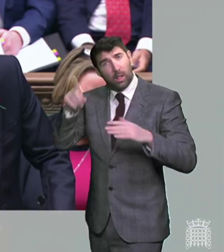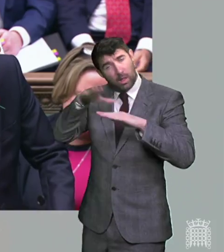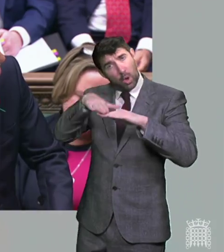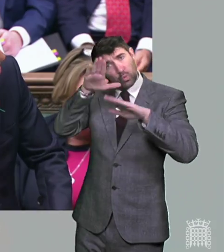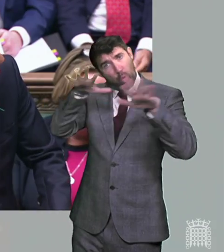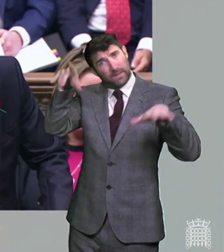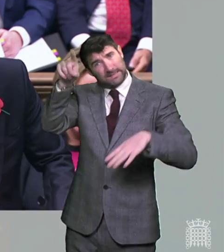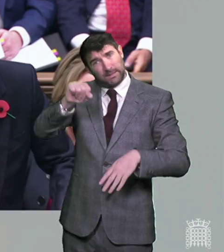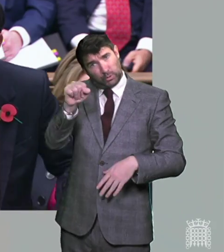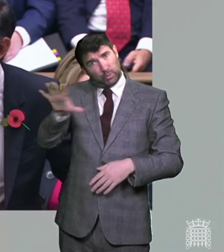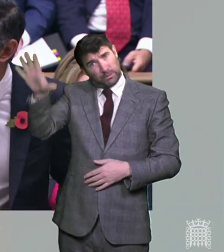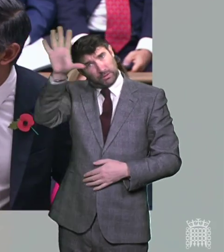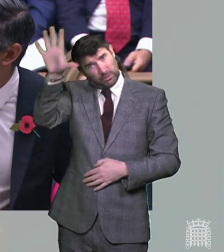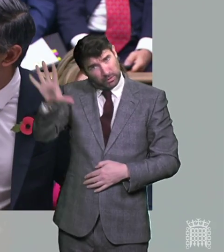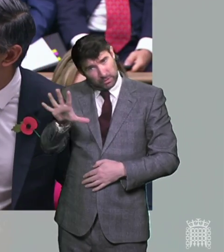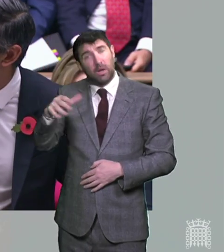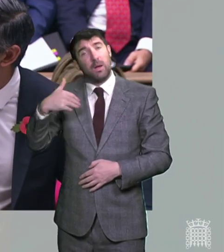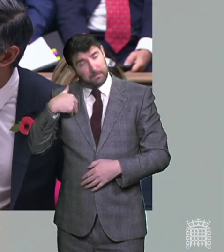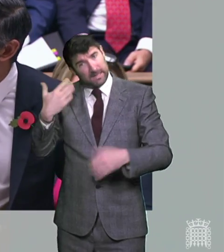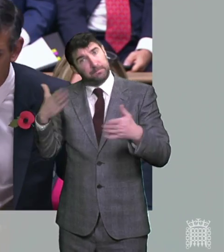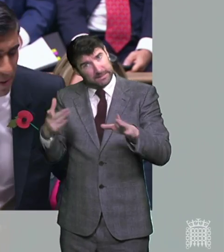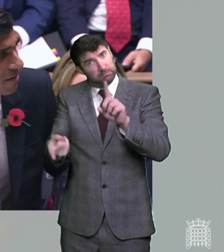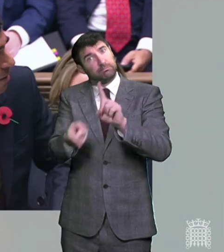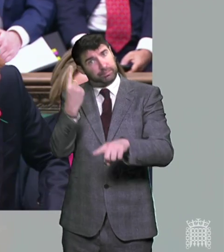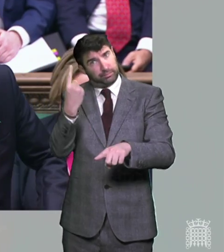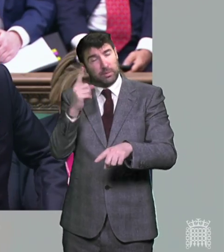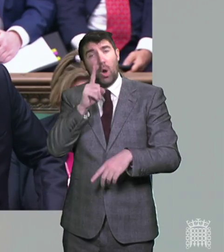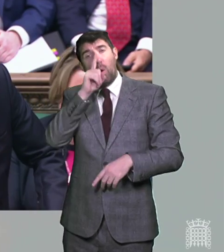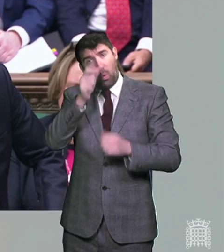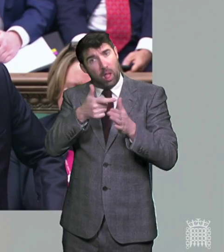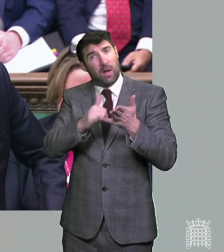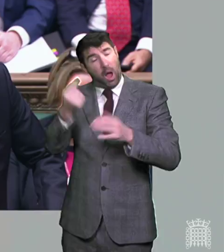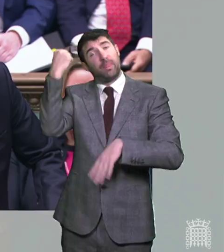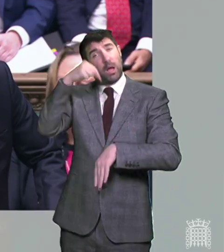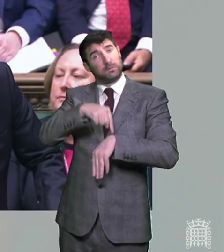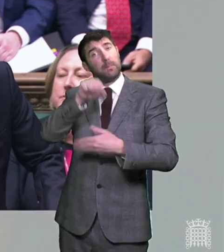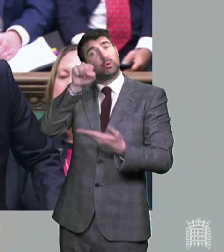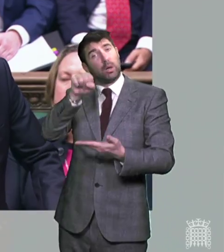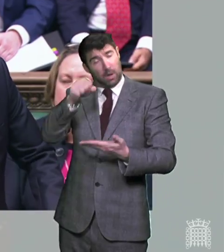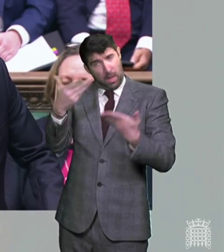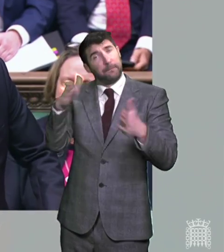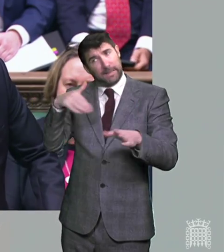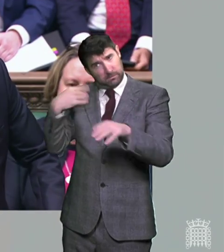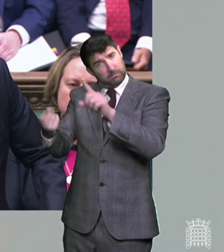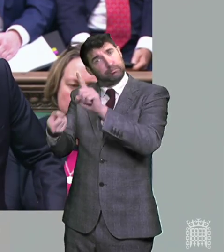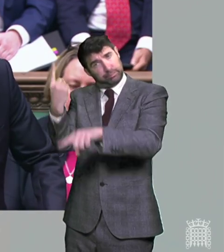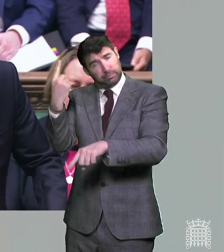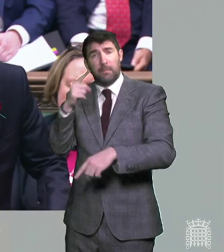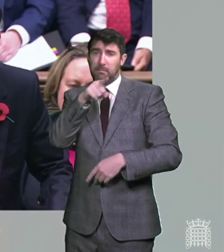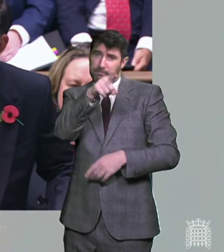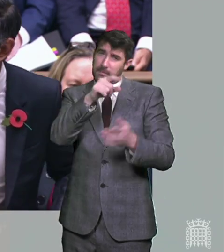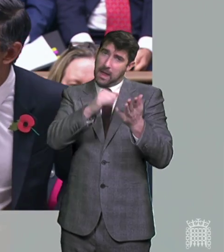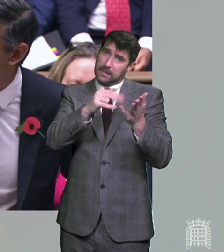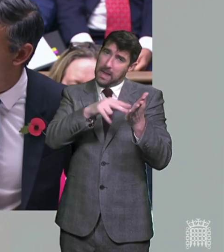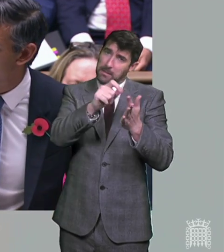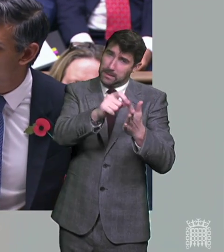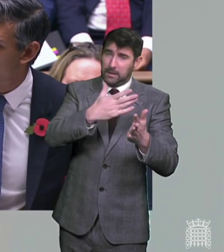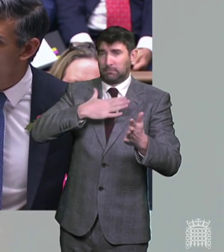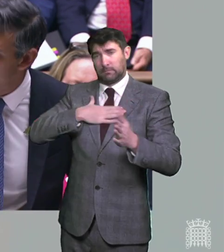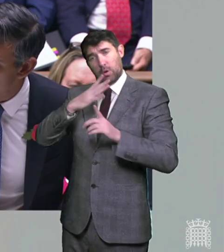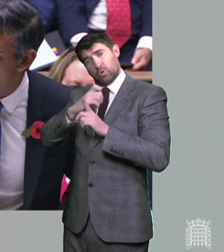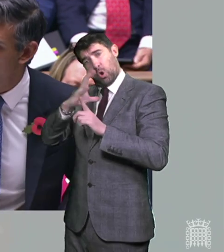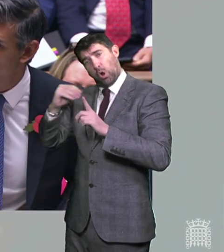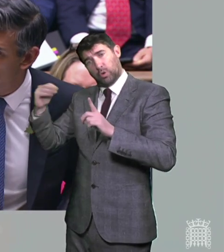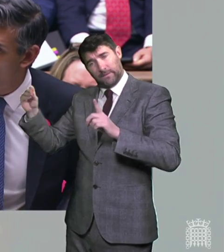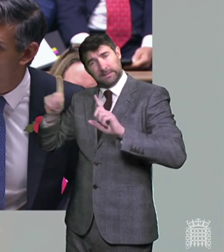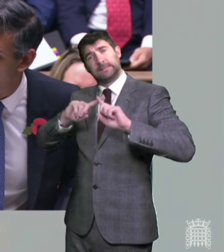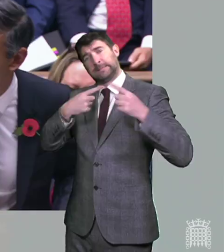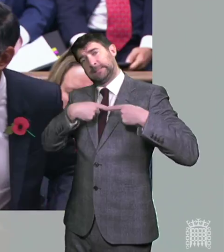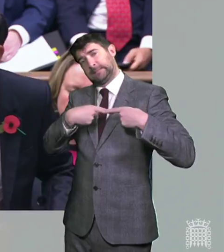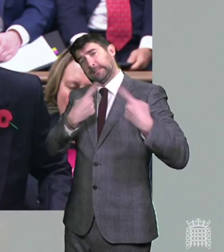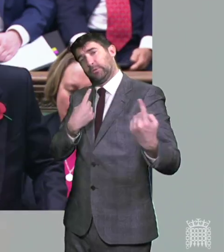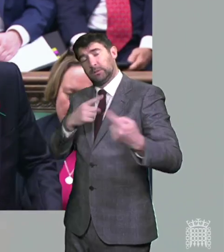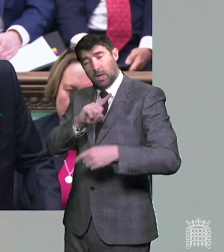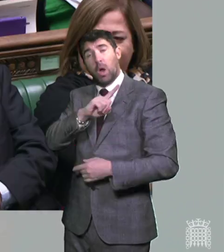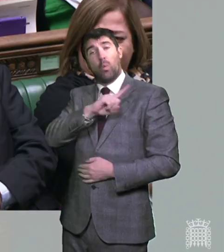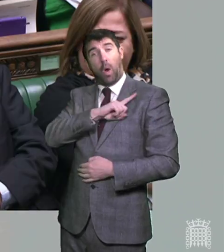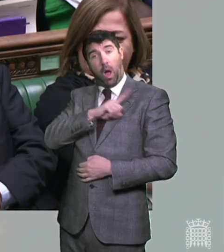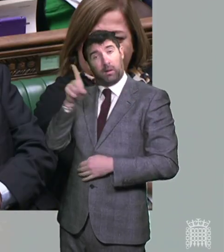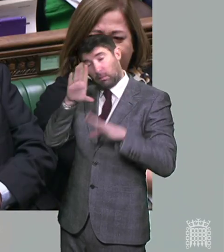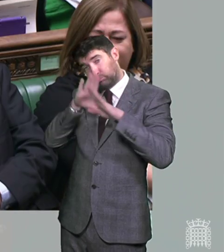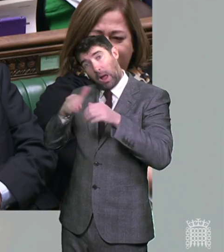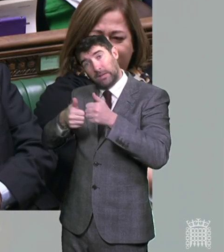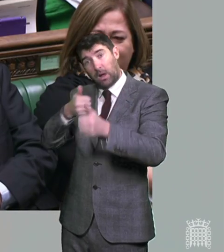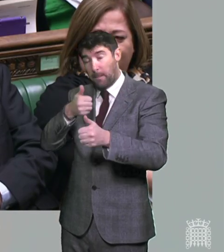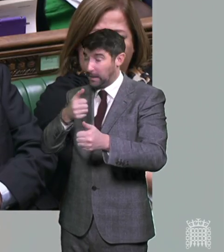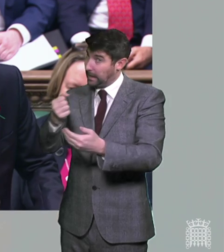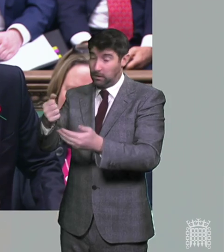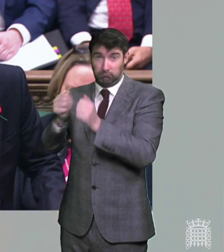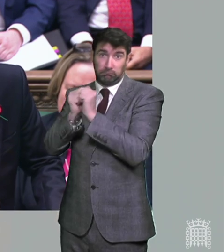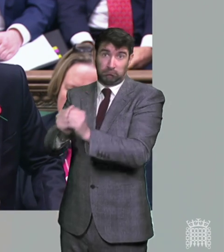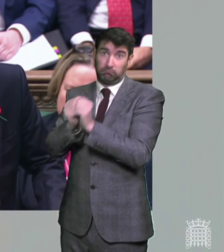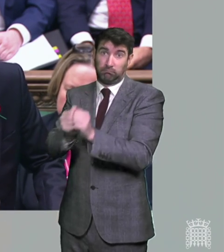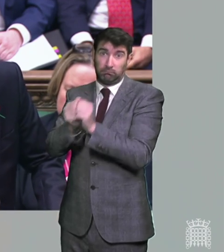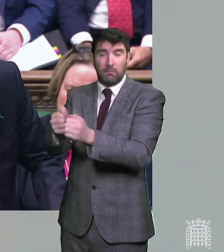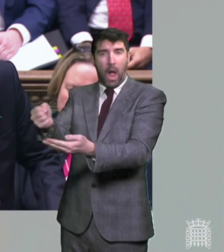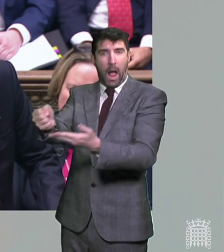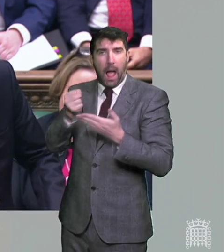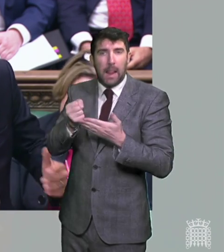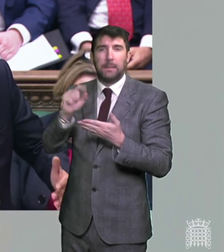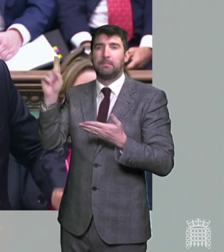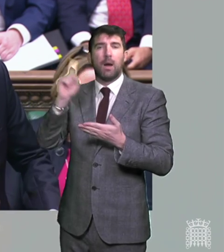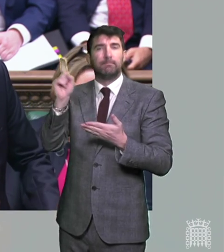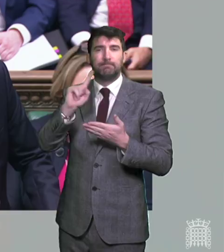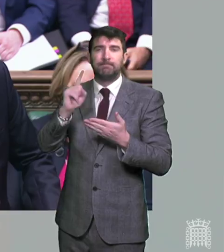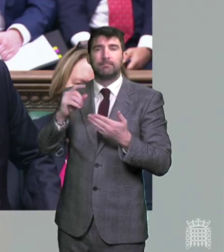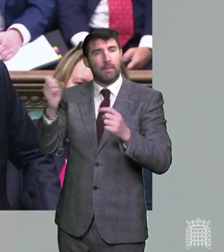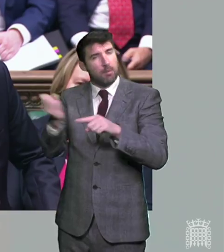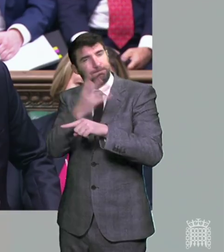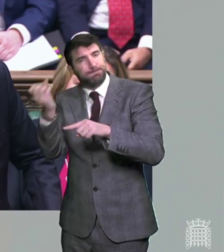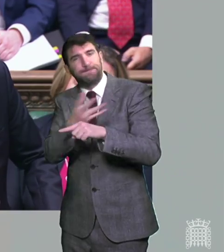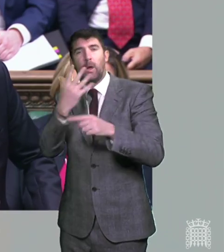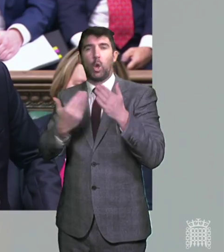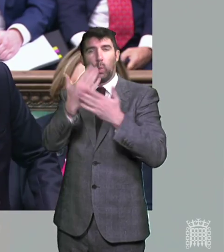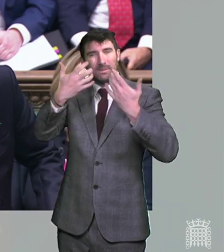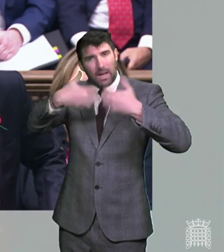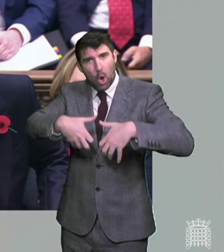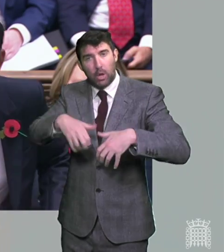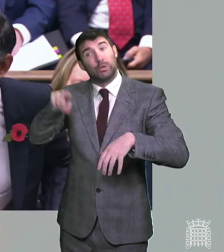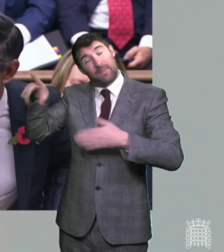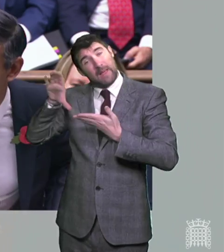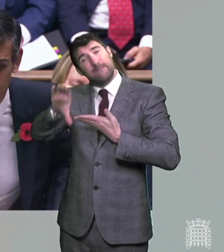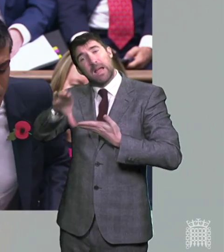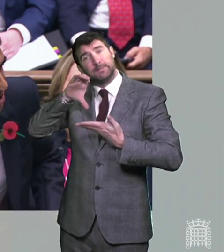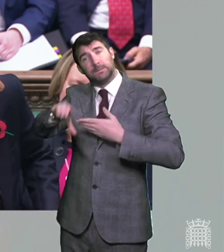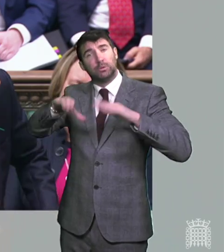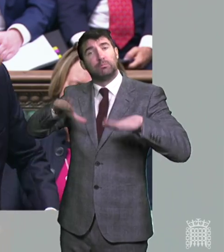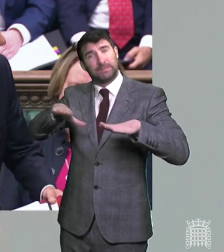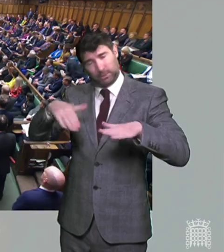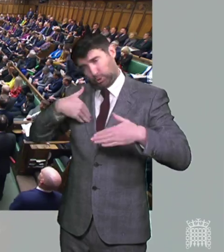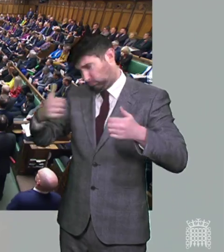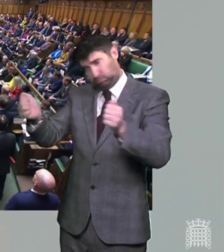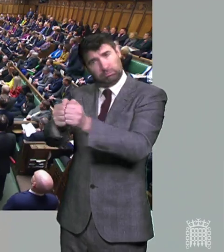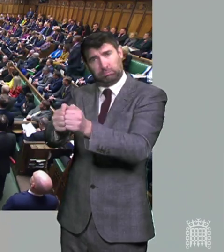As Chancellor, I introduced a new levy on oil and gas companies because I believed that that was the right thing to do, but this is the point on which the right honourable Gentleman’s party and ours will always differ: we believe that our North sea producers do have an important role to play in our transition to net zero and are an important source of transition fuels, and we will ensure that we support them to enable them to invest in and exploit those resources for the British people.